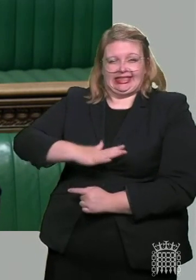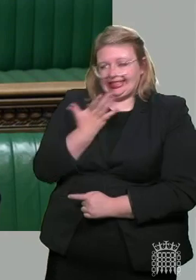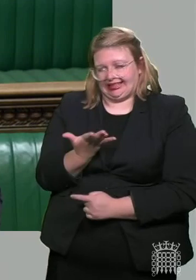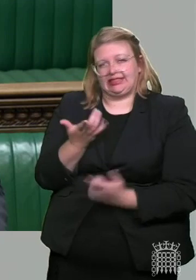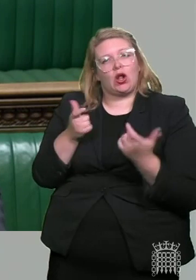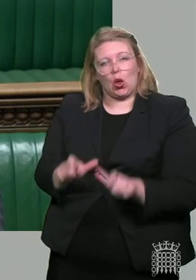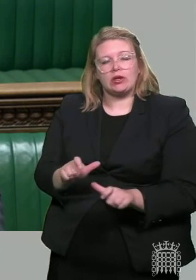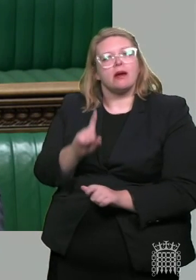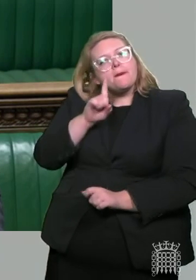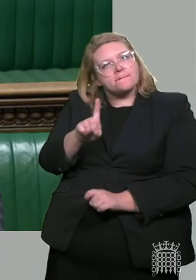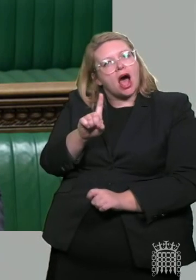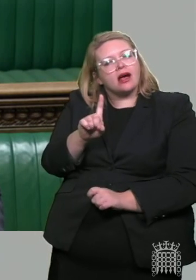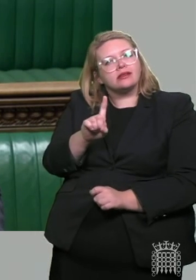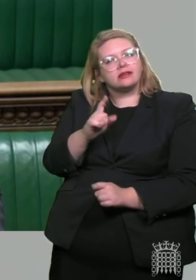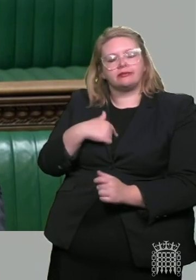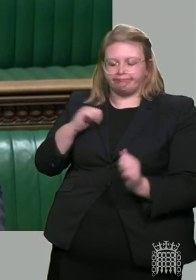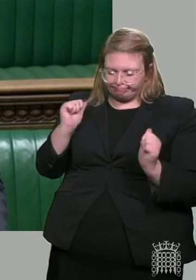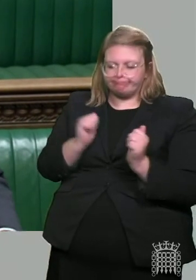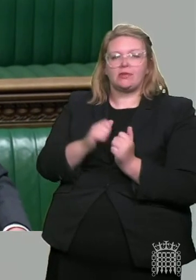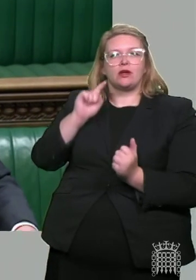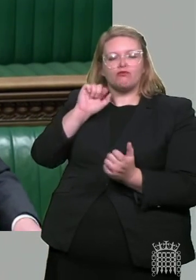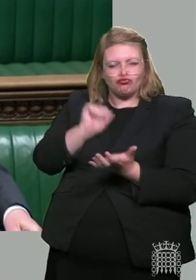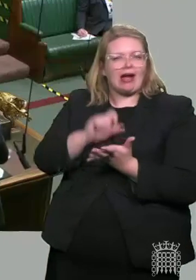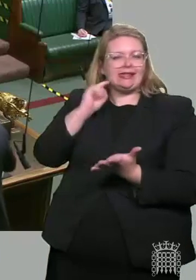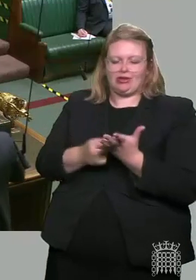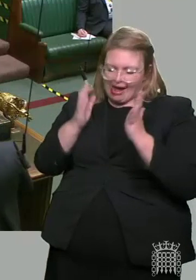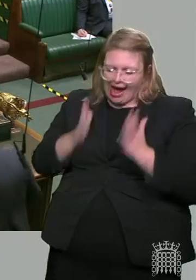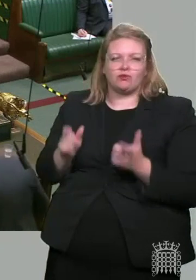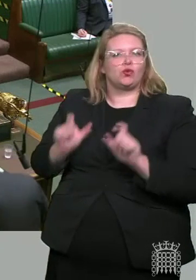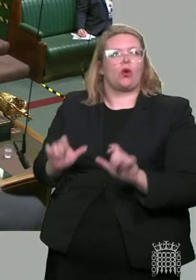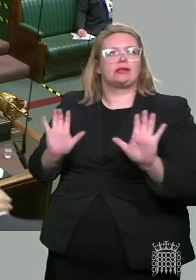But I have to say that I believe that we had absolutely no choice.